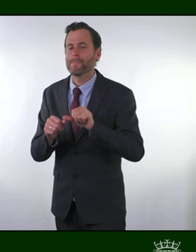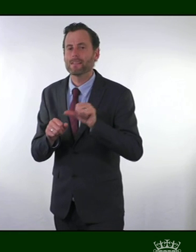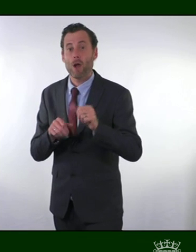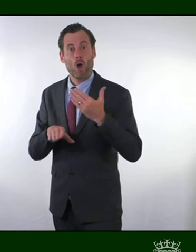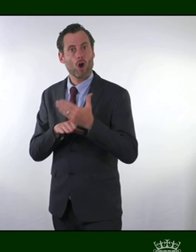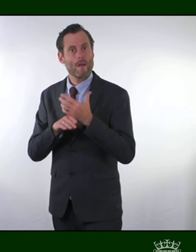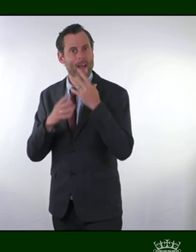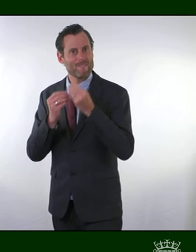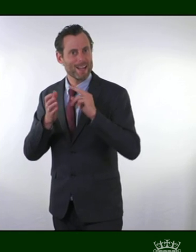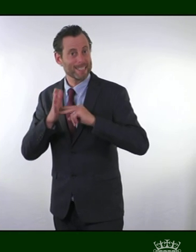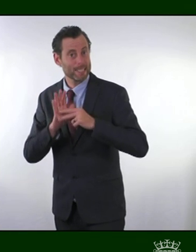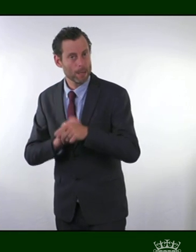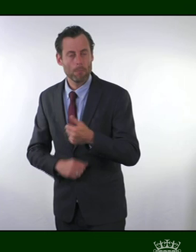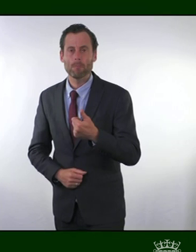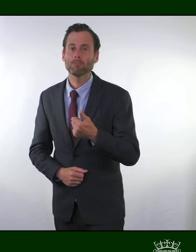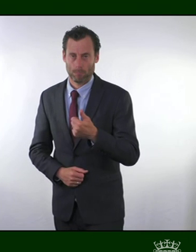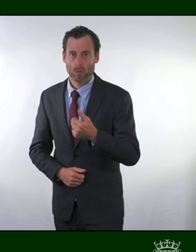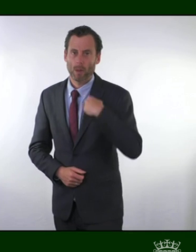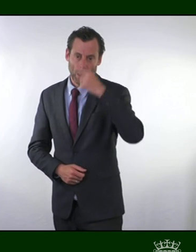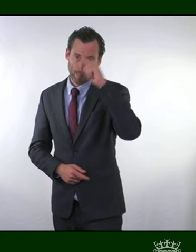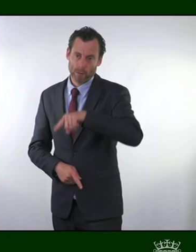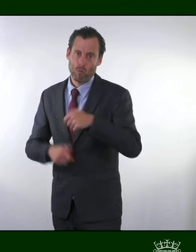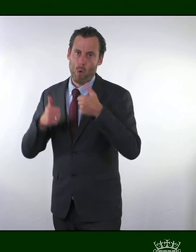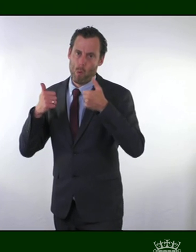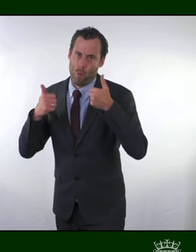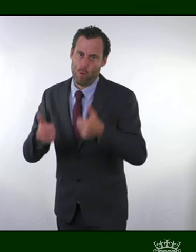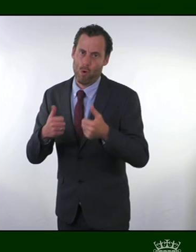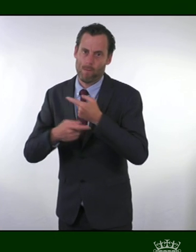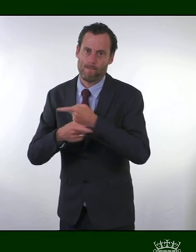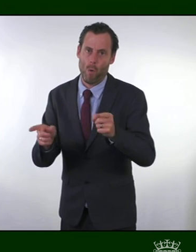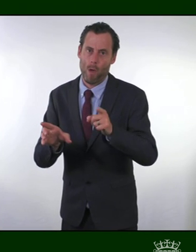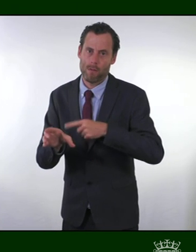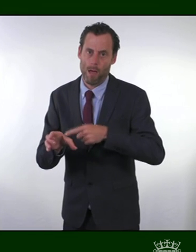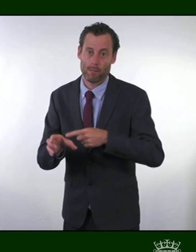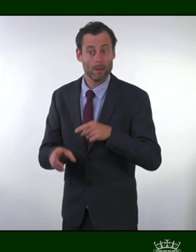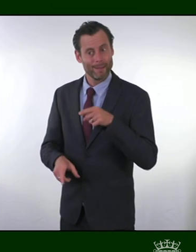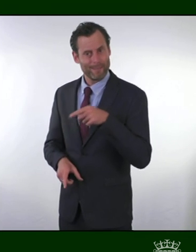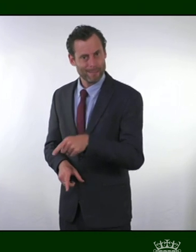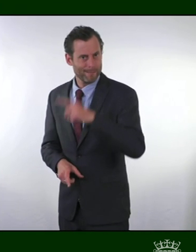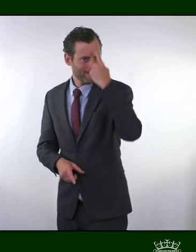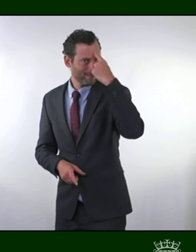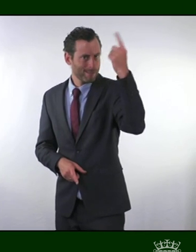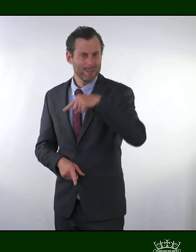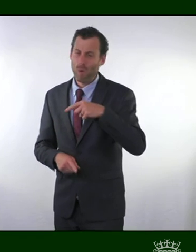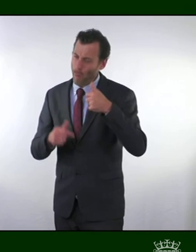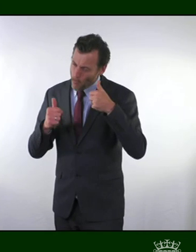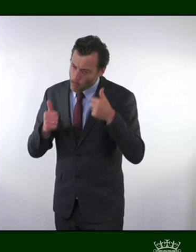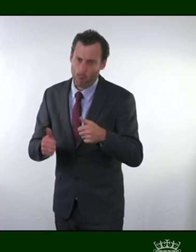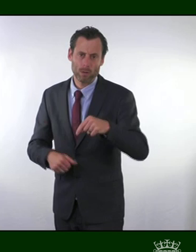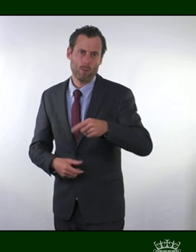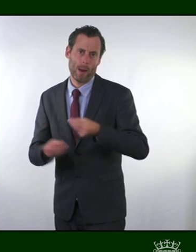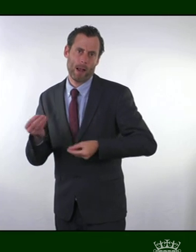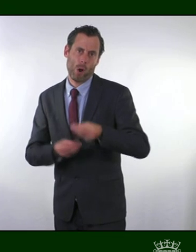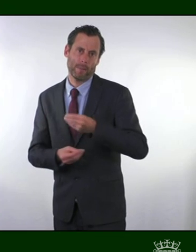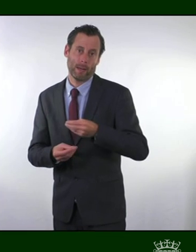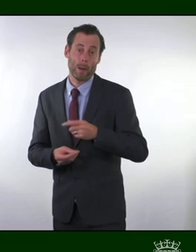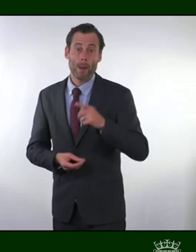Does he agree that these proposals will be good for them and for our economy, and give real hope for the future, with many more jobs?